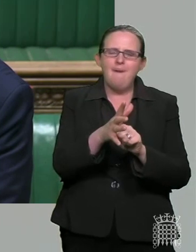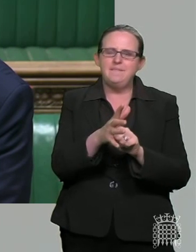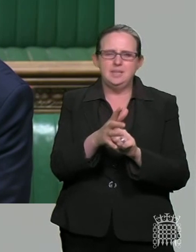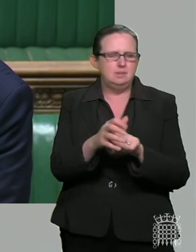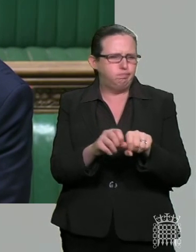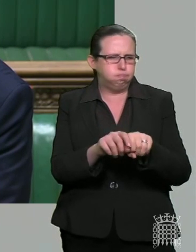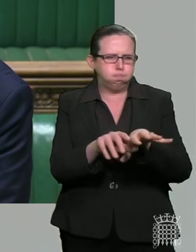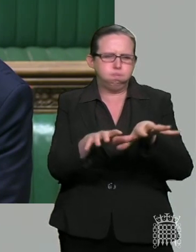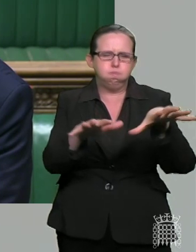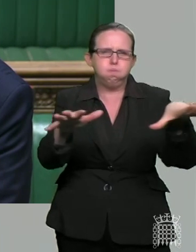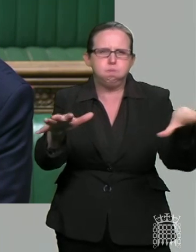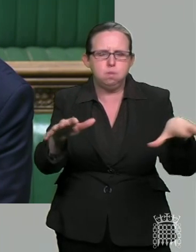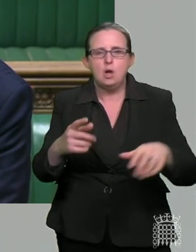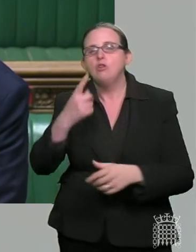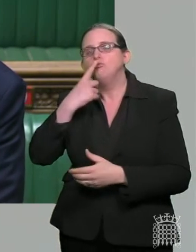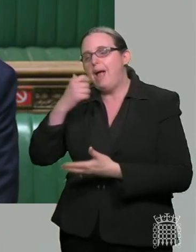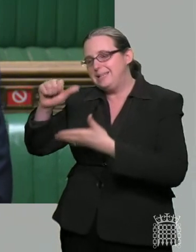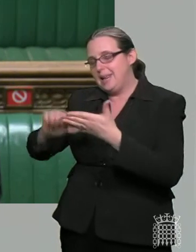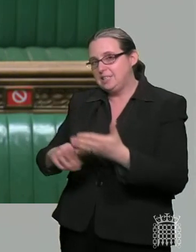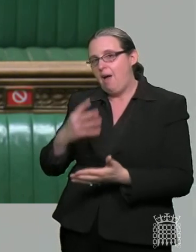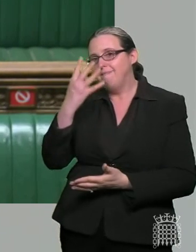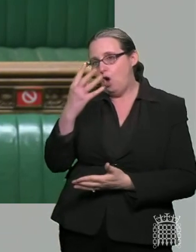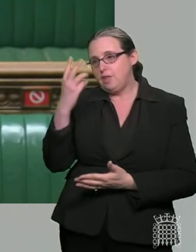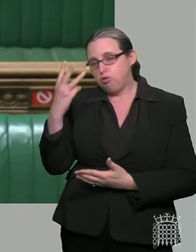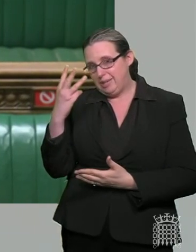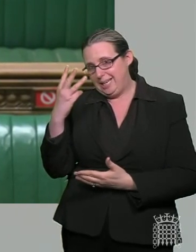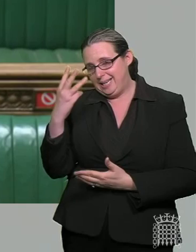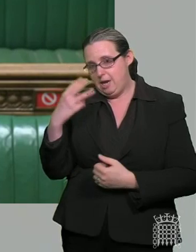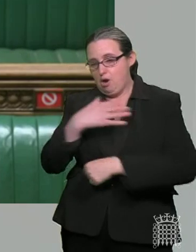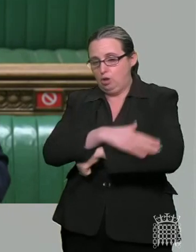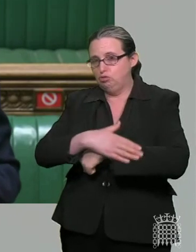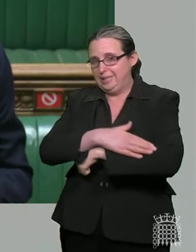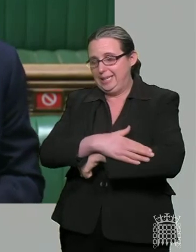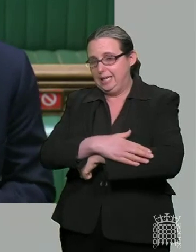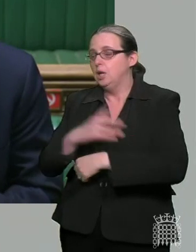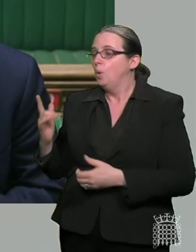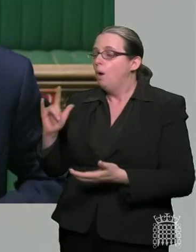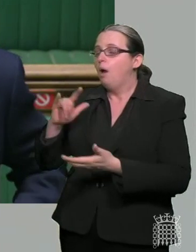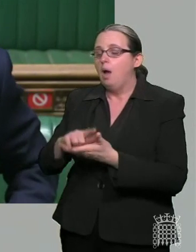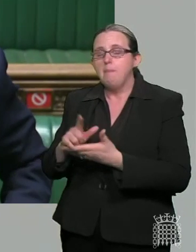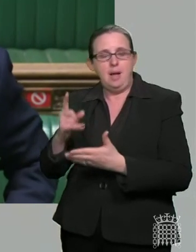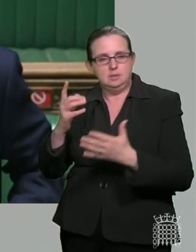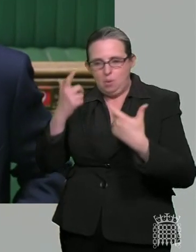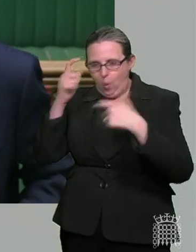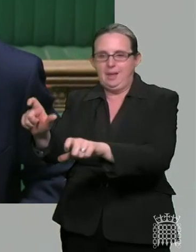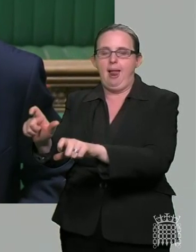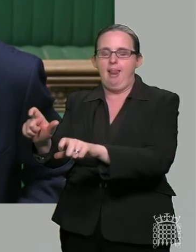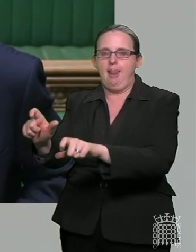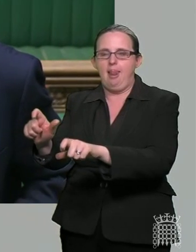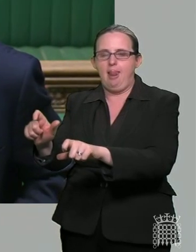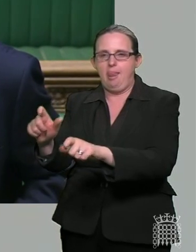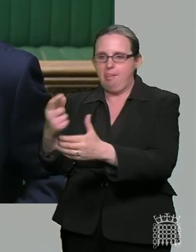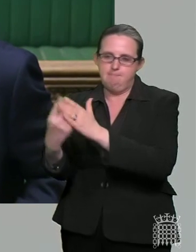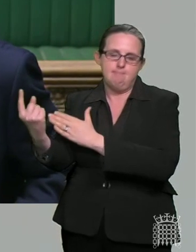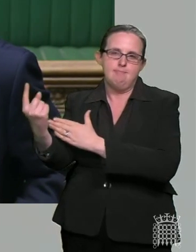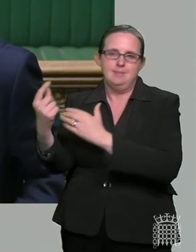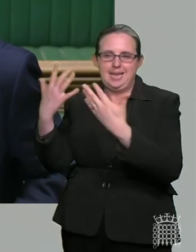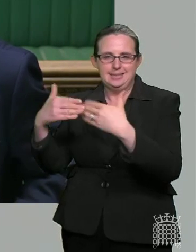There are 43 countries on the red list, and if people come back from one of those countries, they have to go immediately into hotel quarantine.